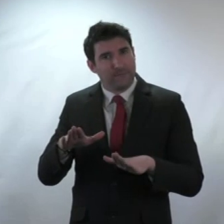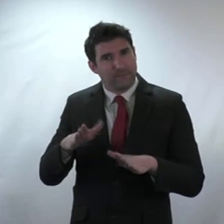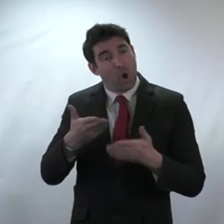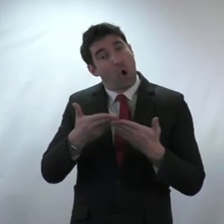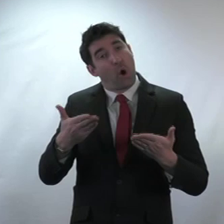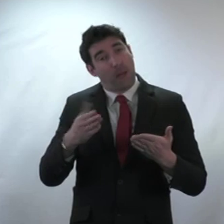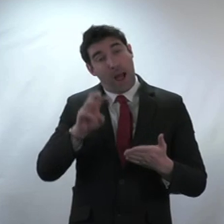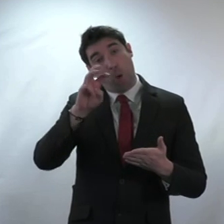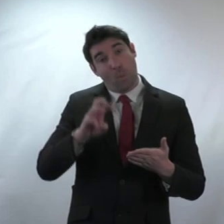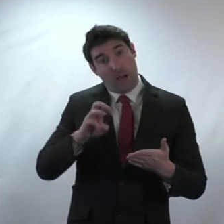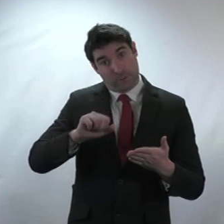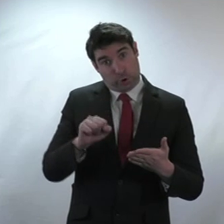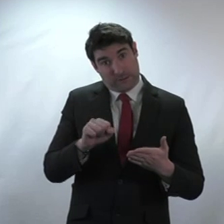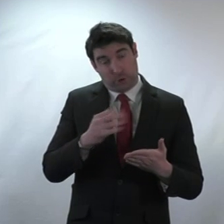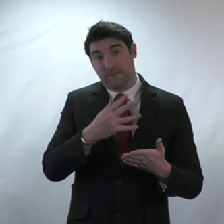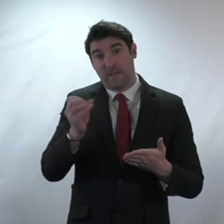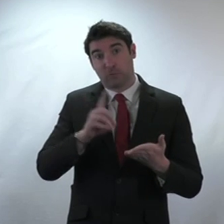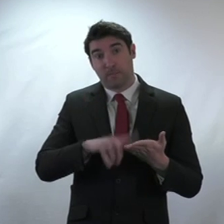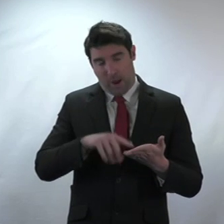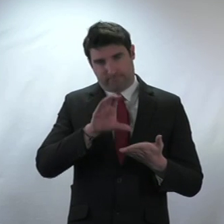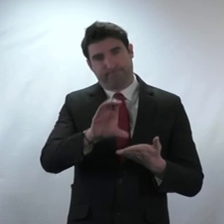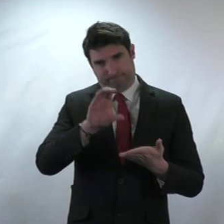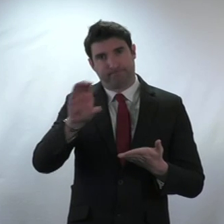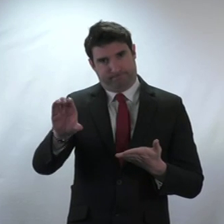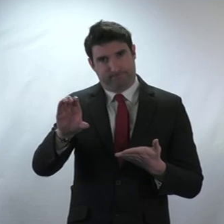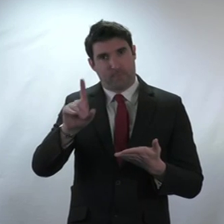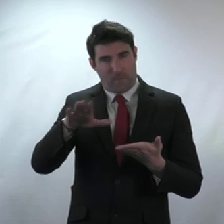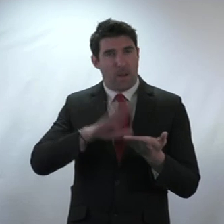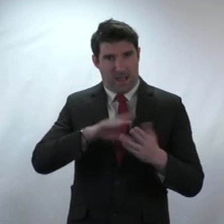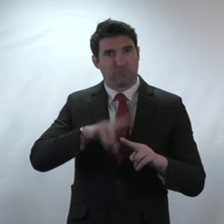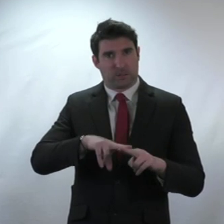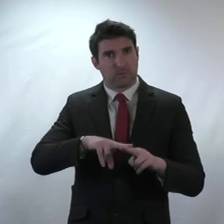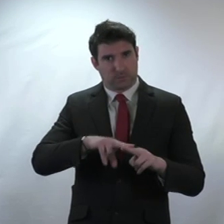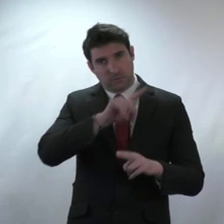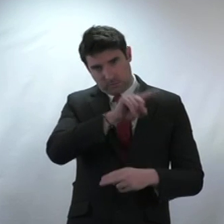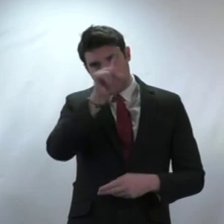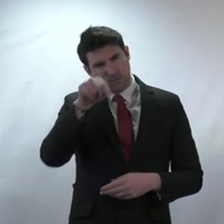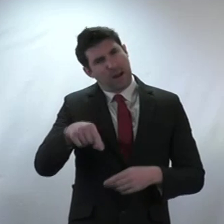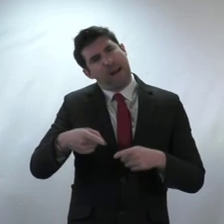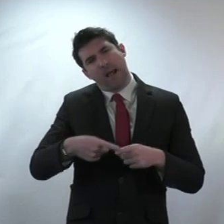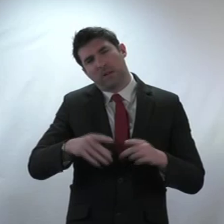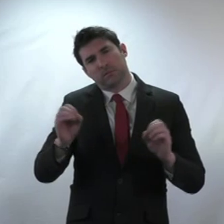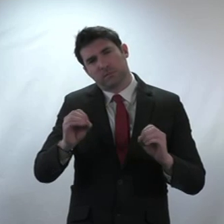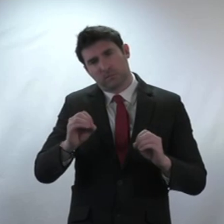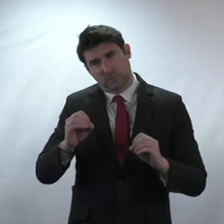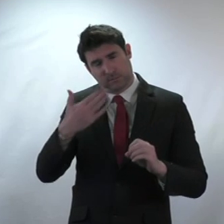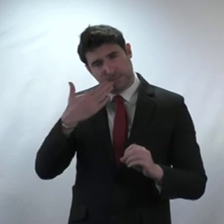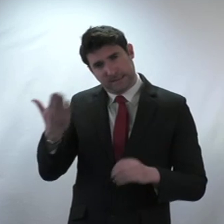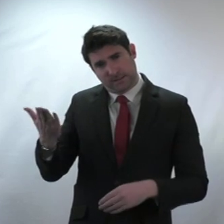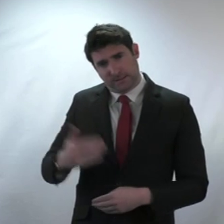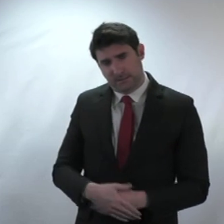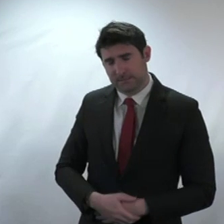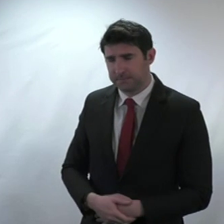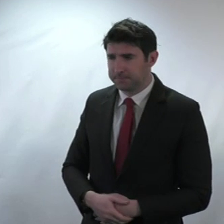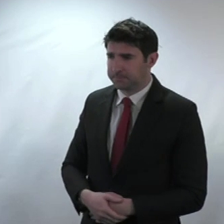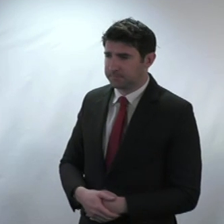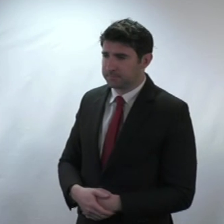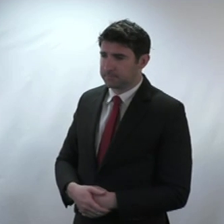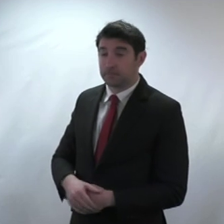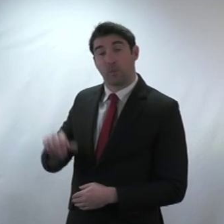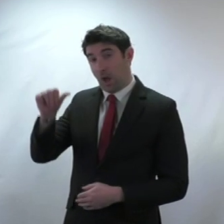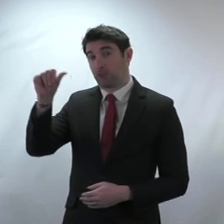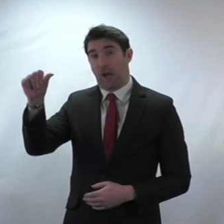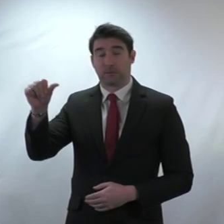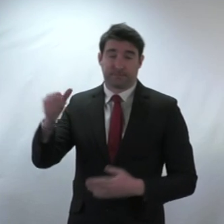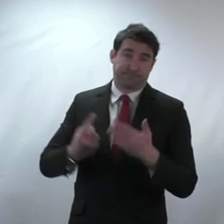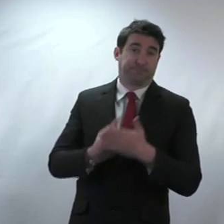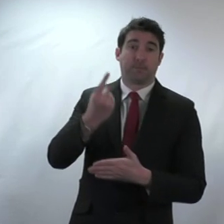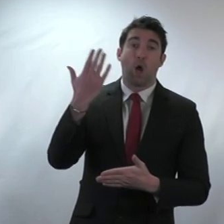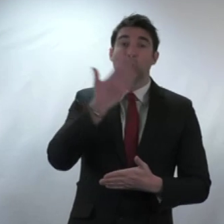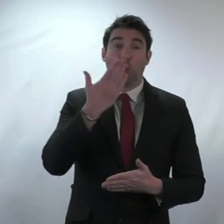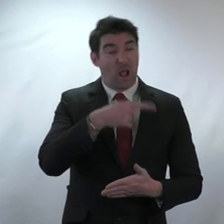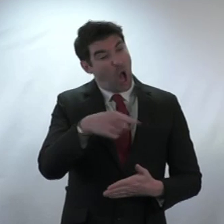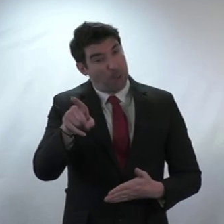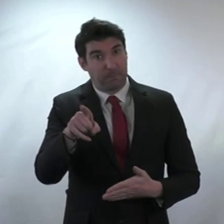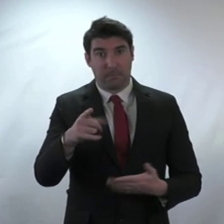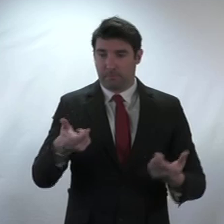The hon. Lady is of course right to draw attention to the hardship of parents who have had to cope with kids coming home from school because of self-isolation rules.